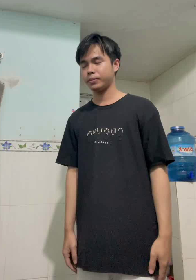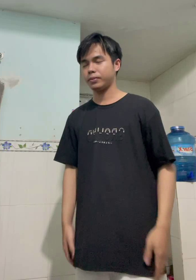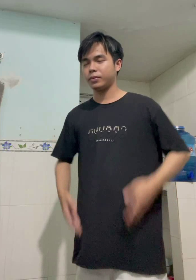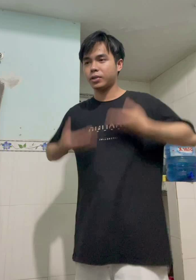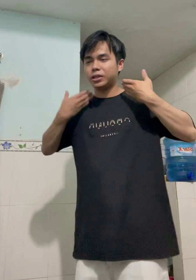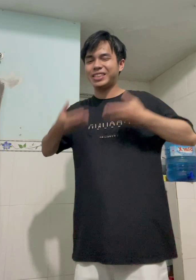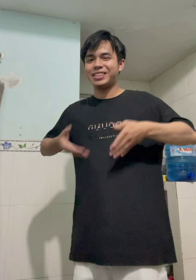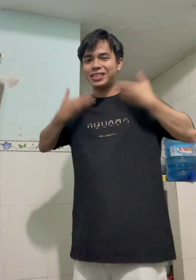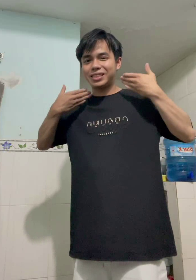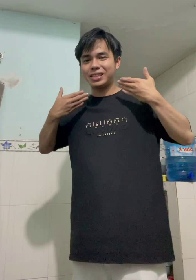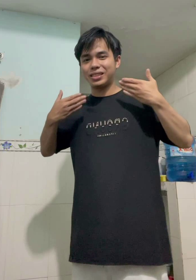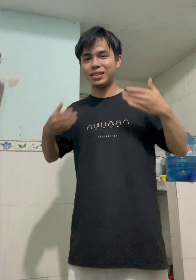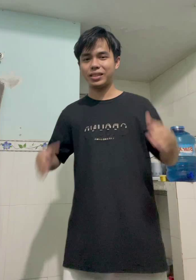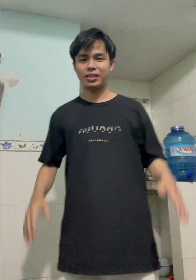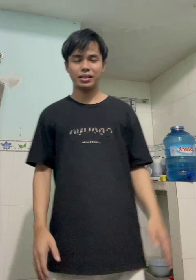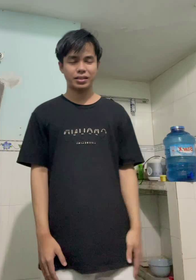vui ve